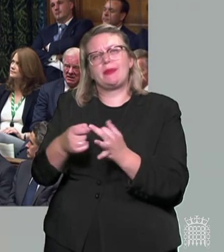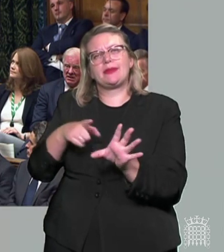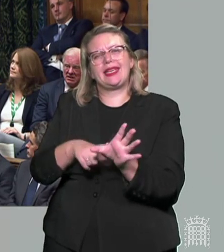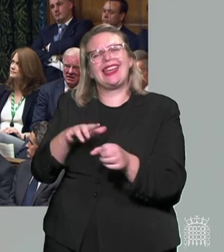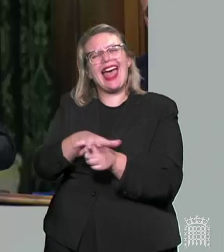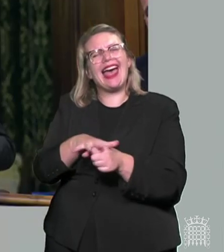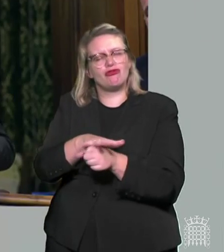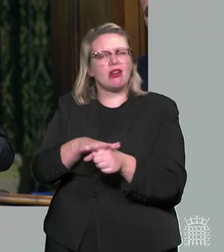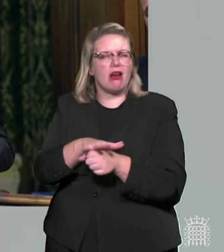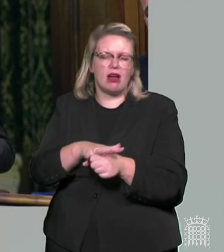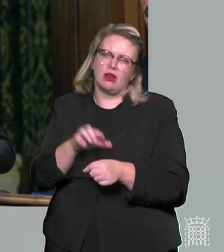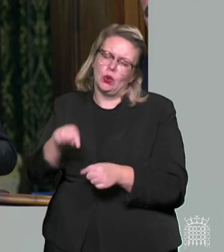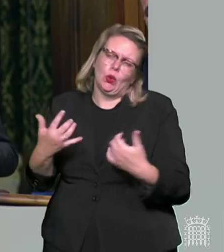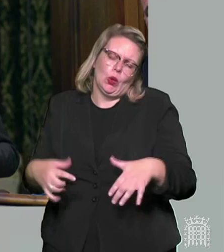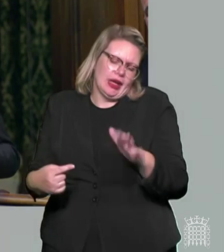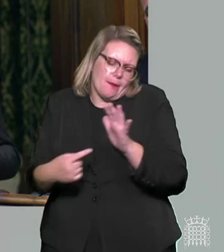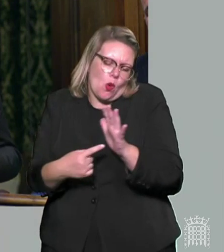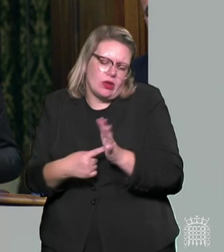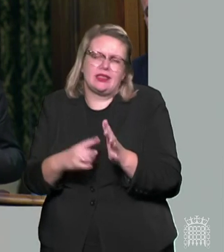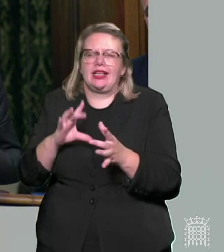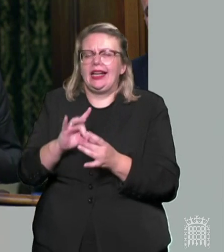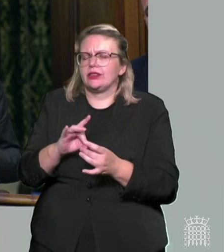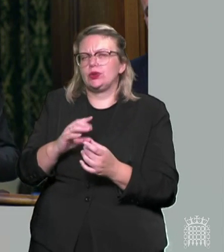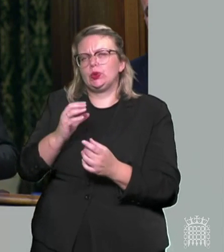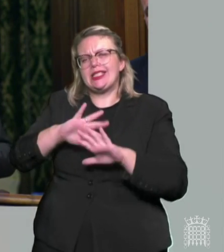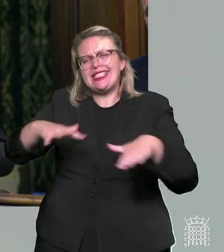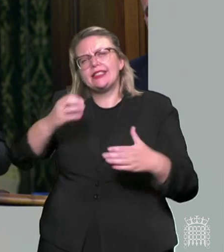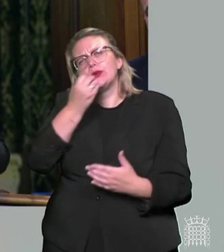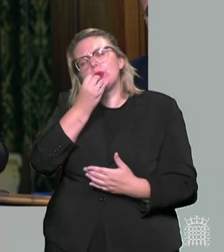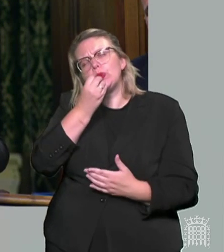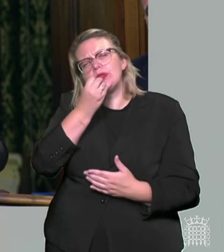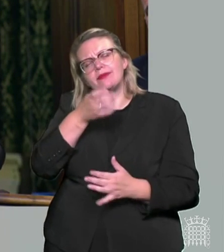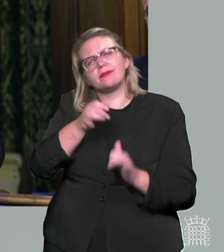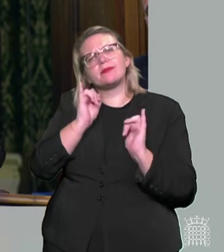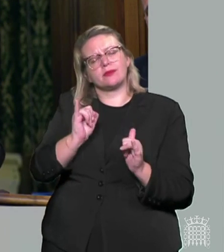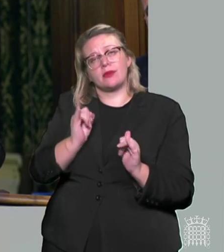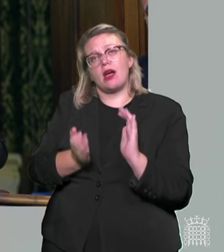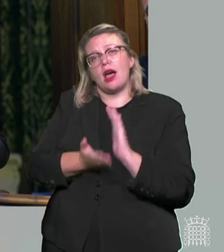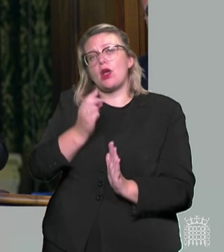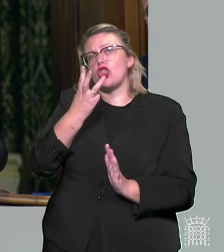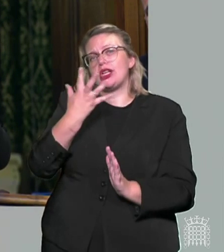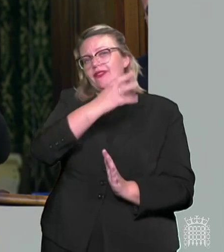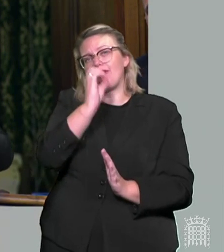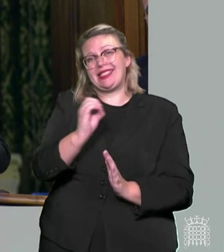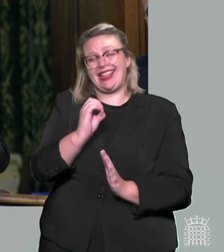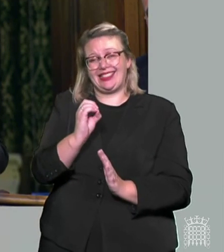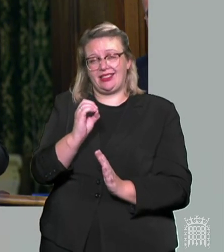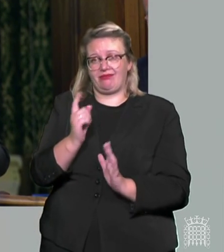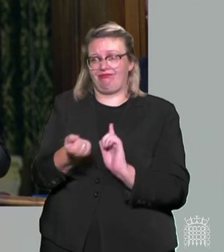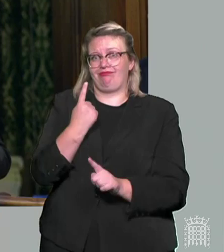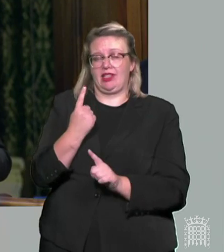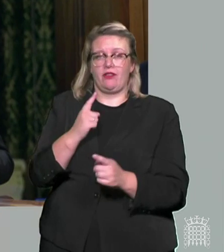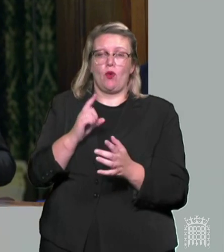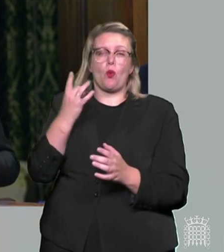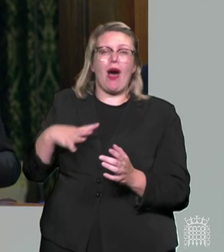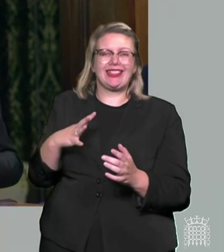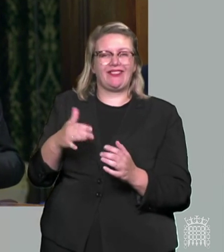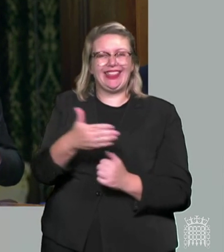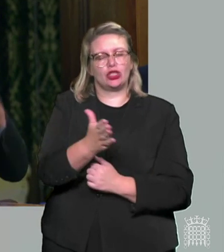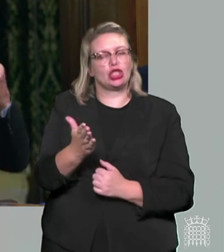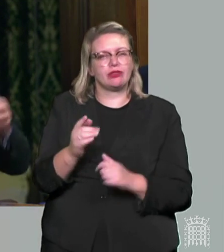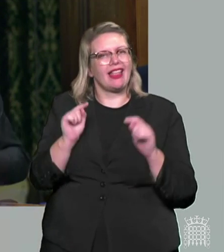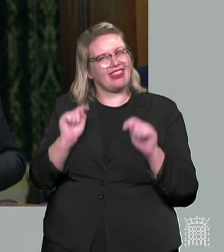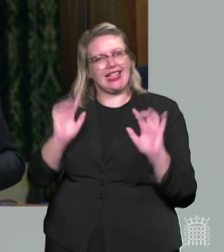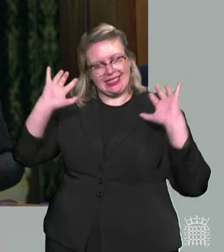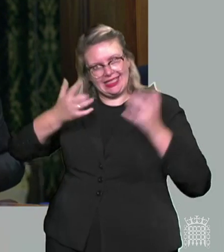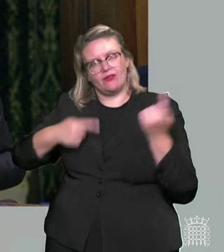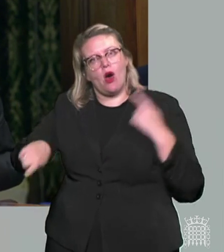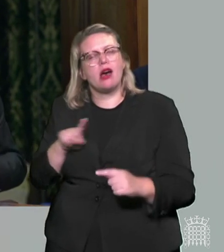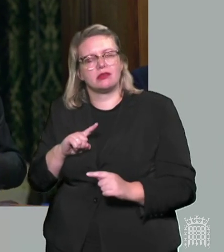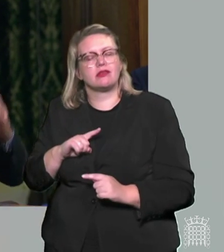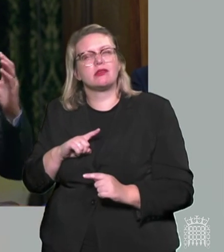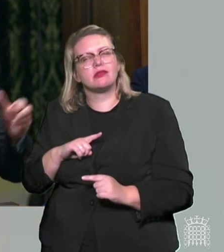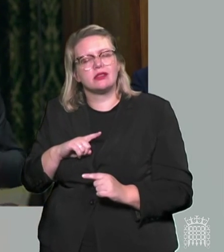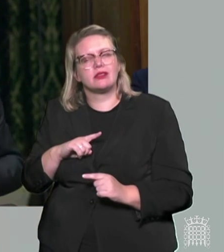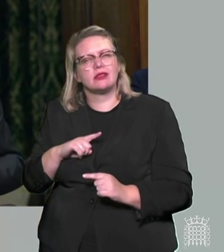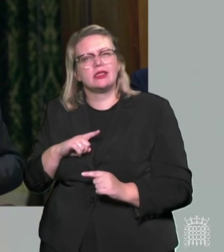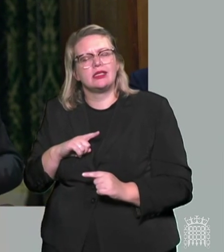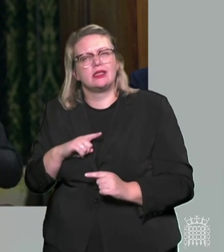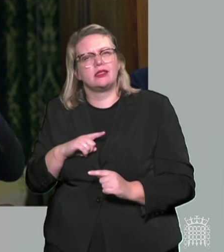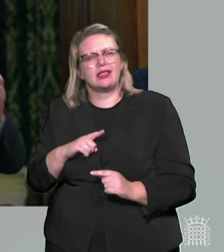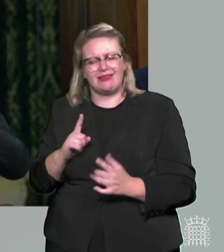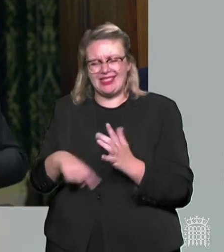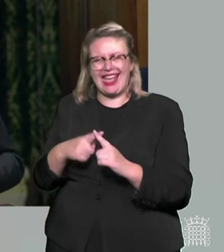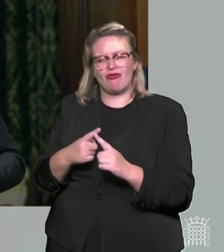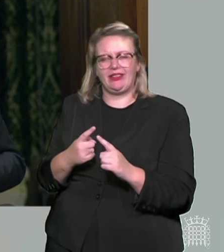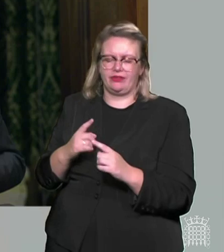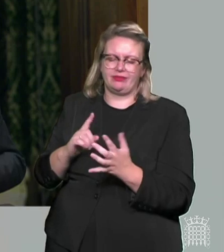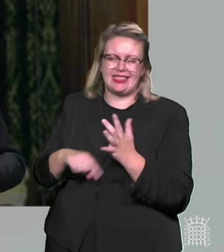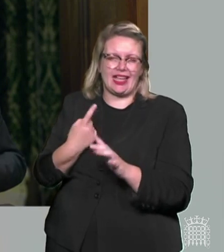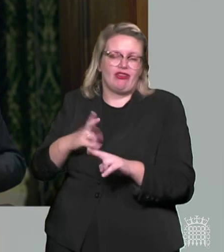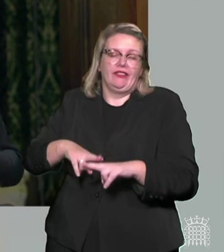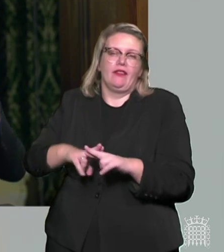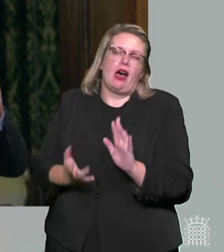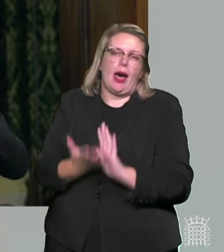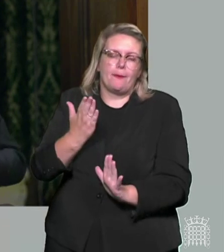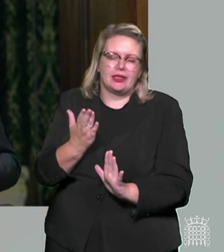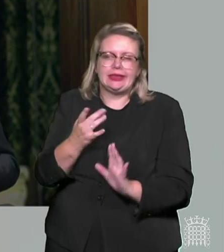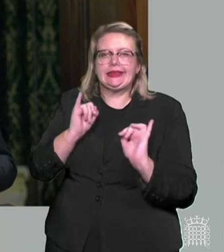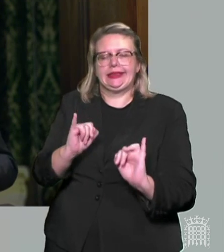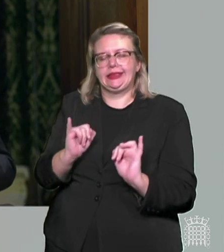However, there is one cloud on the horizon: the recently imposed 35% tariff on white fish, which is causing industry leaders considerable concern even though they recognise the importance of maintaining sanctions on Russia.